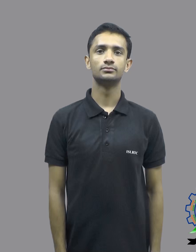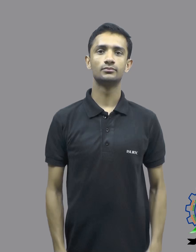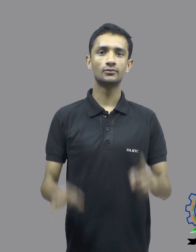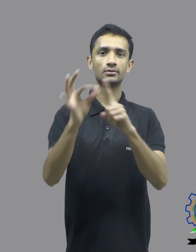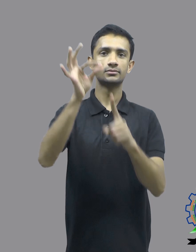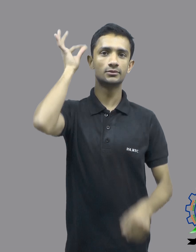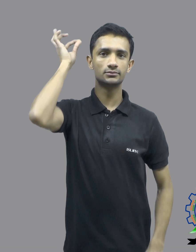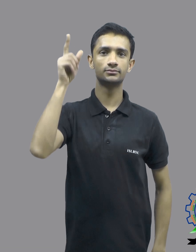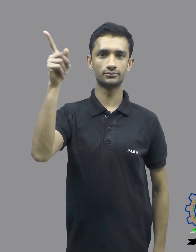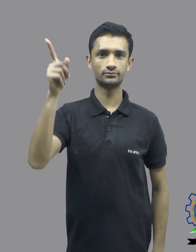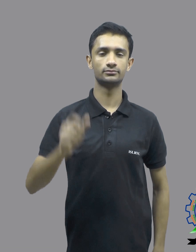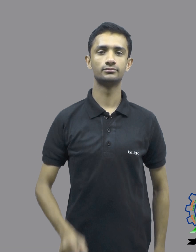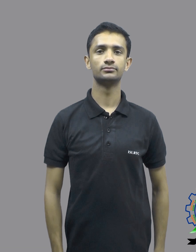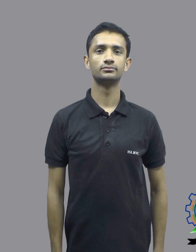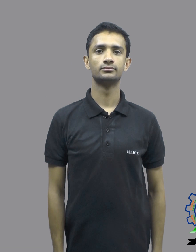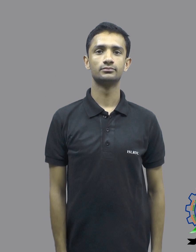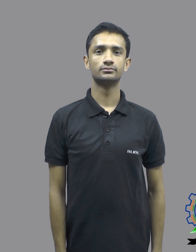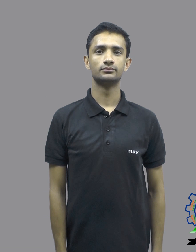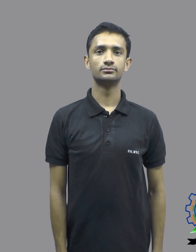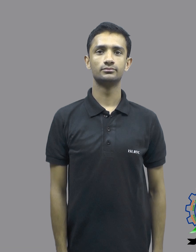Punjab